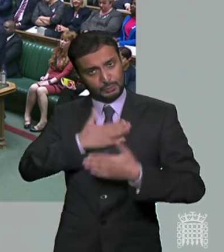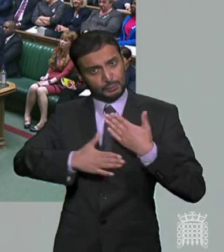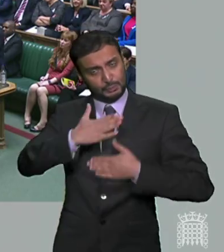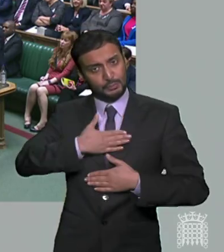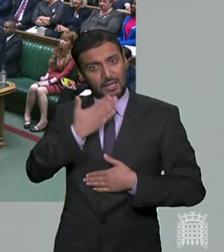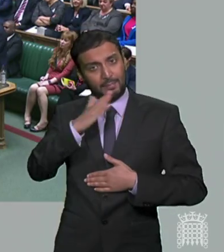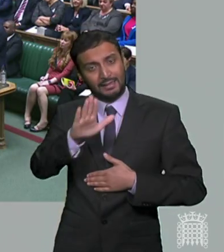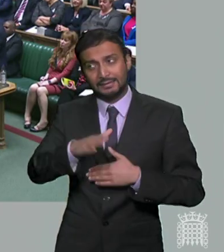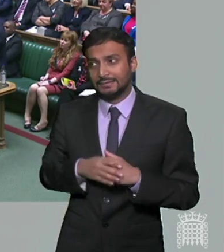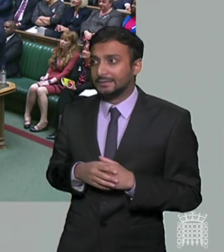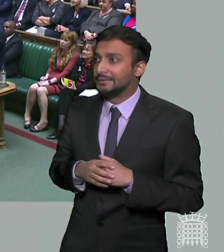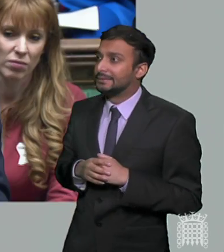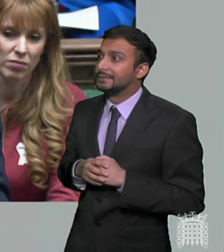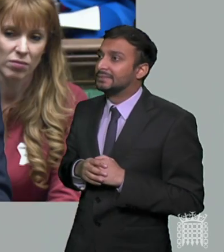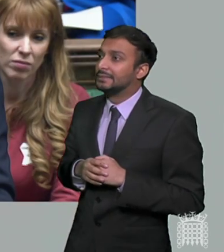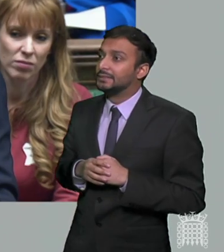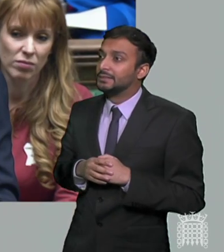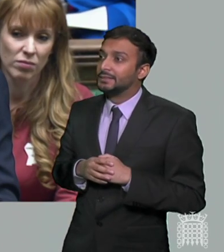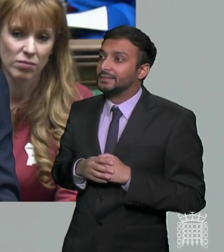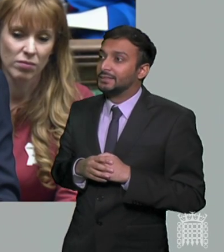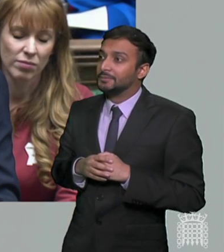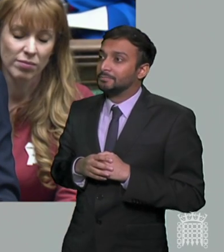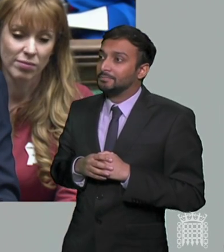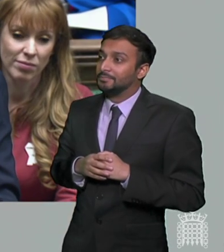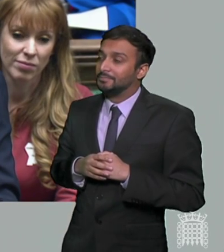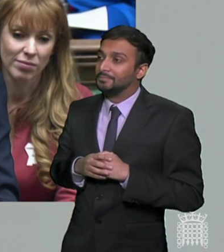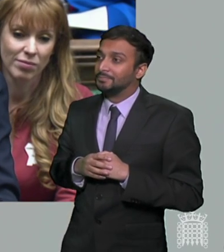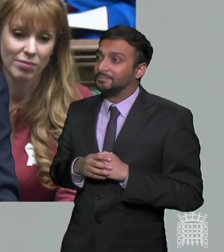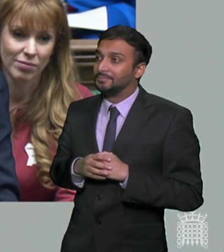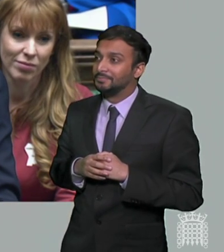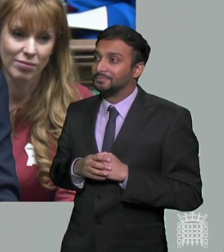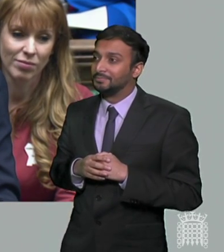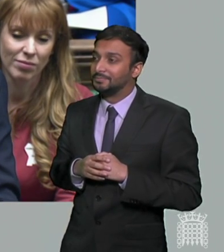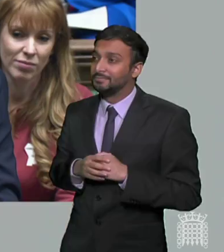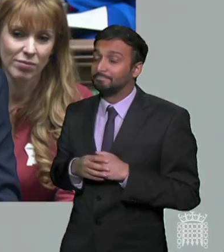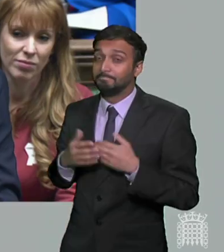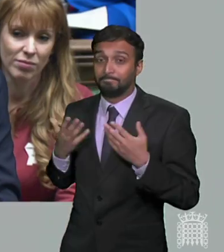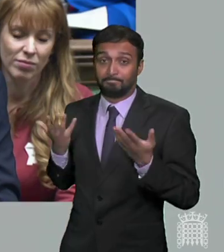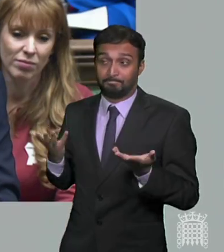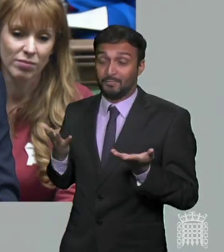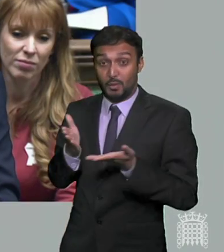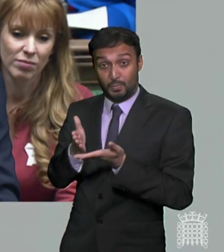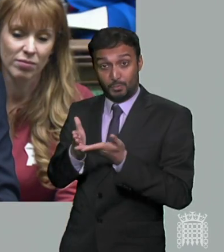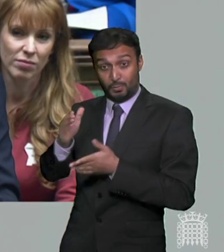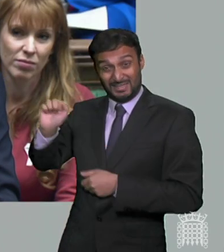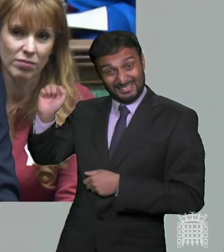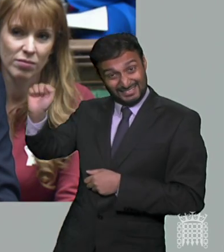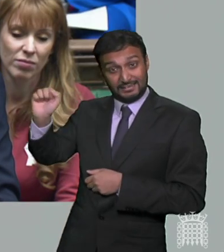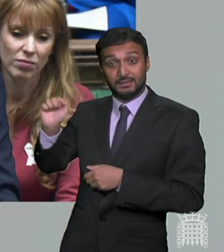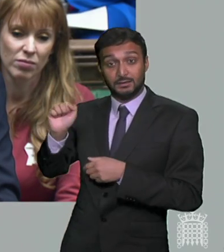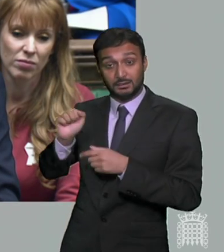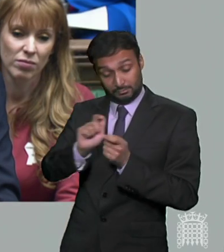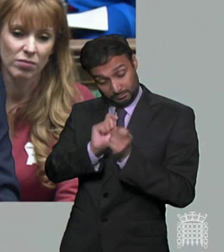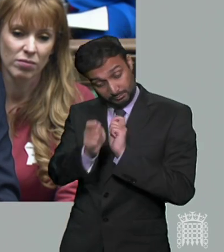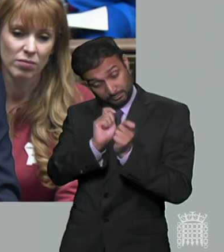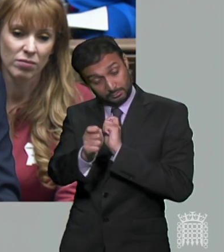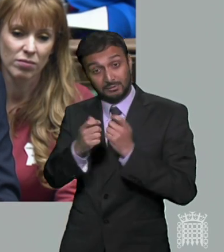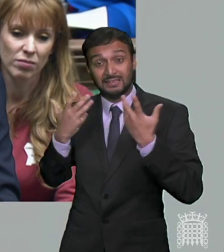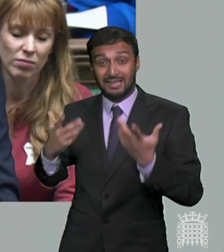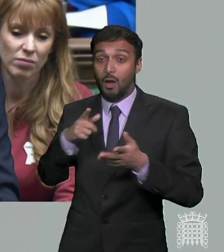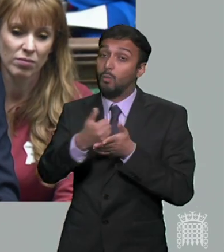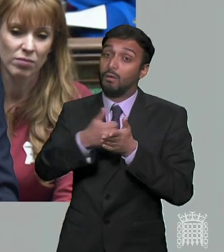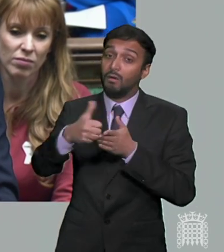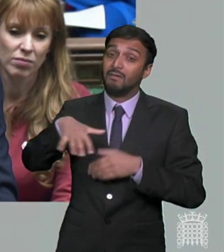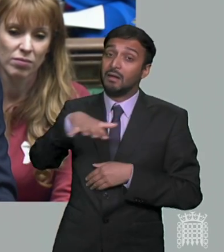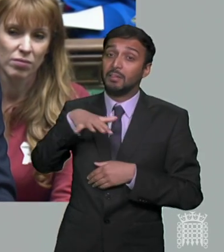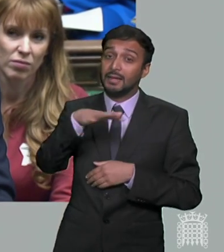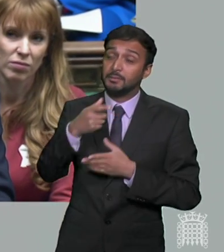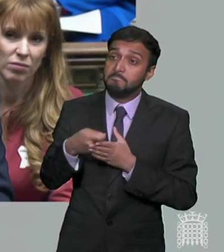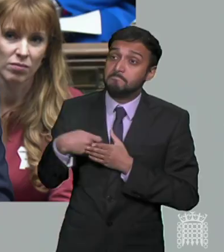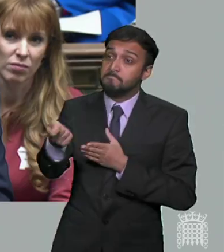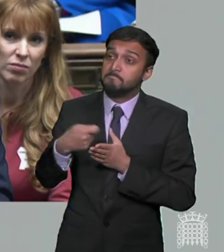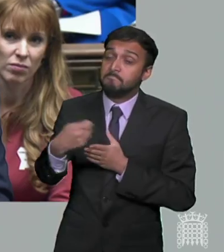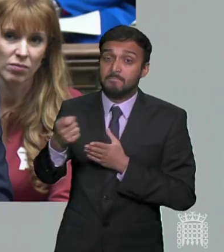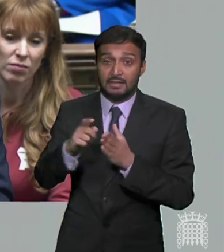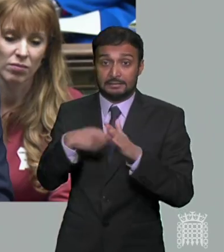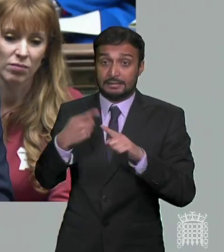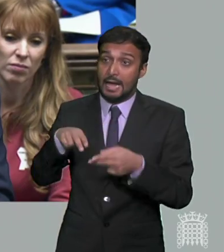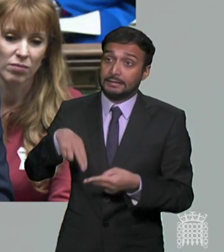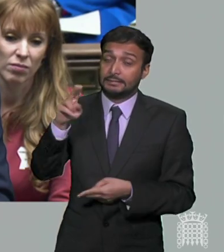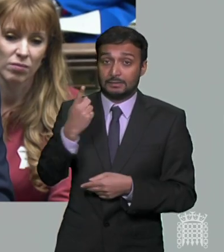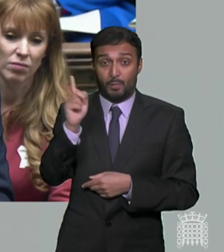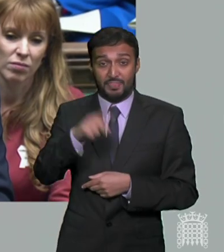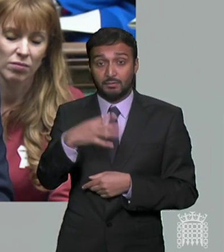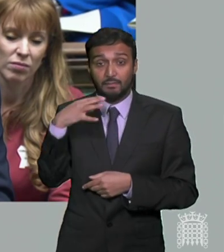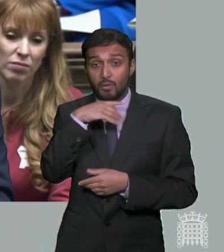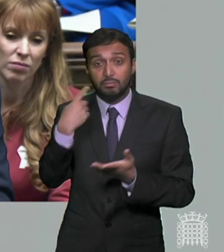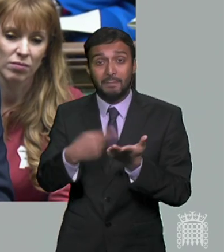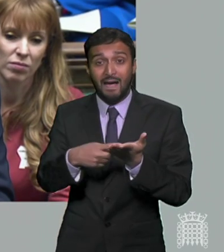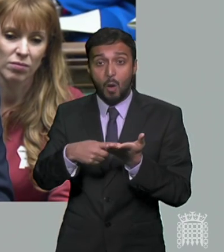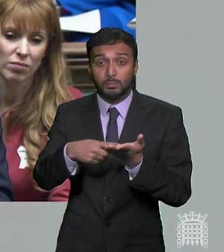Mr Speaker, I do not think Tory Members want to hear this. Because of the changes the Prime Minister has made, a typical household will end up paying tax increases of £1,400.